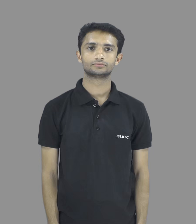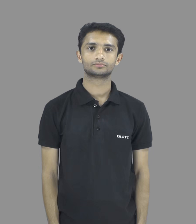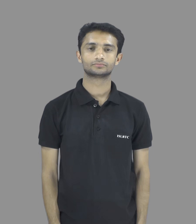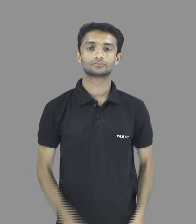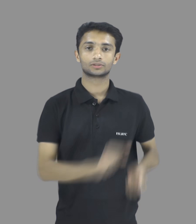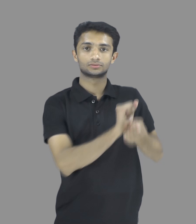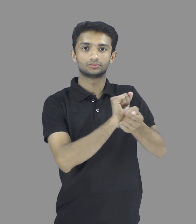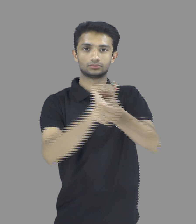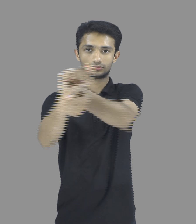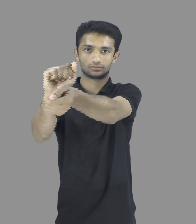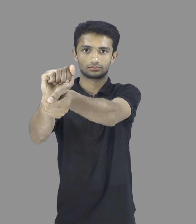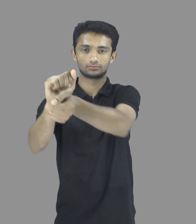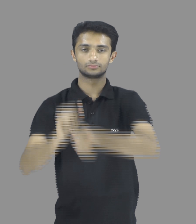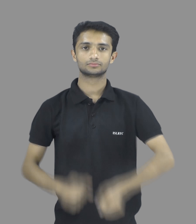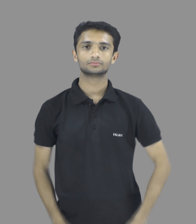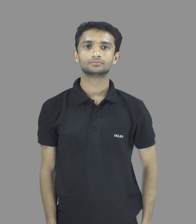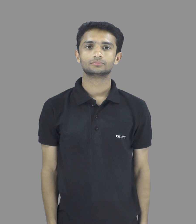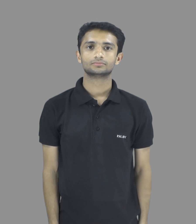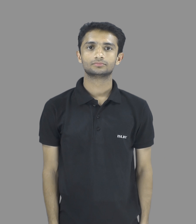Arrest